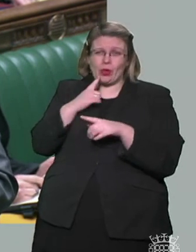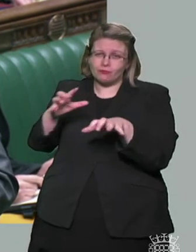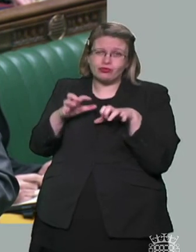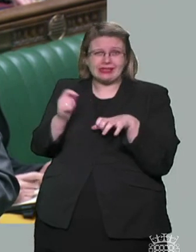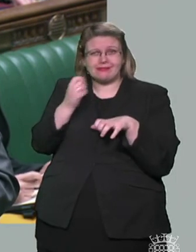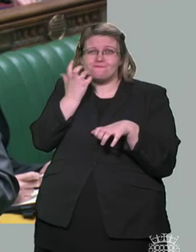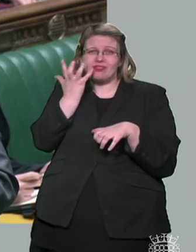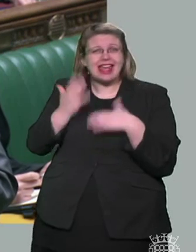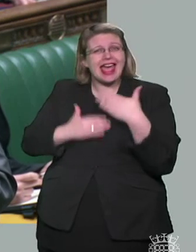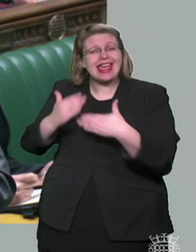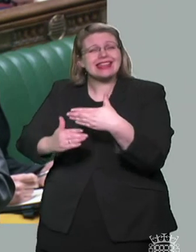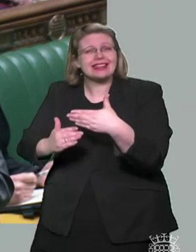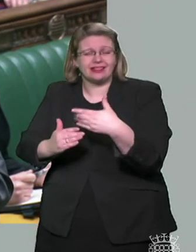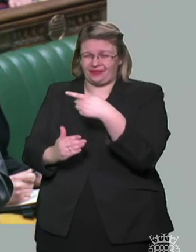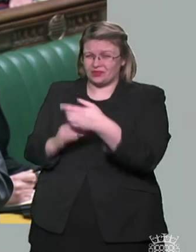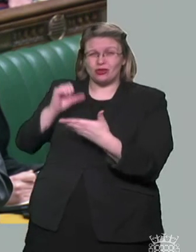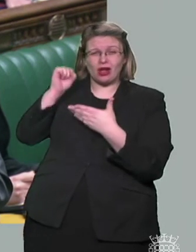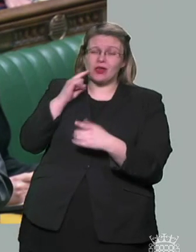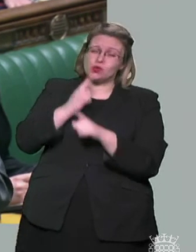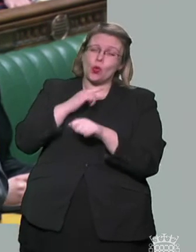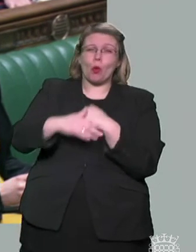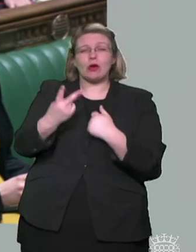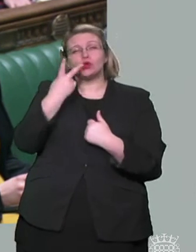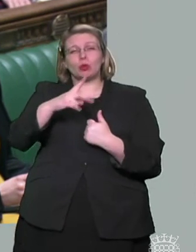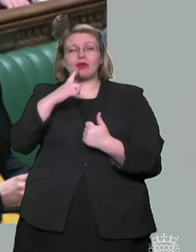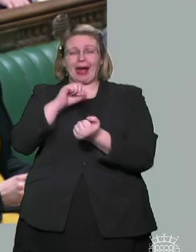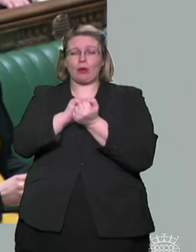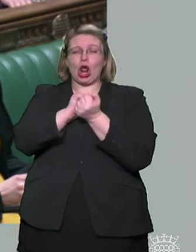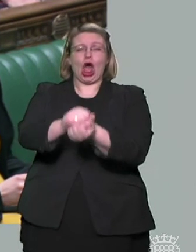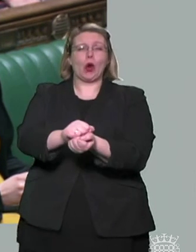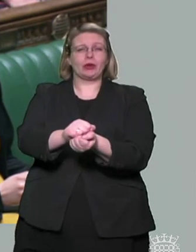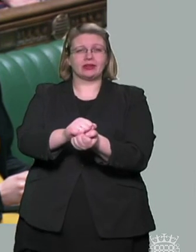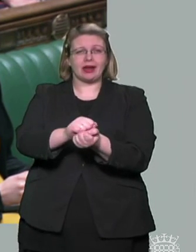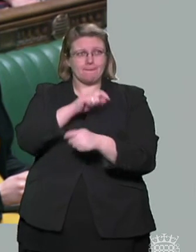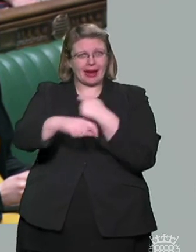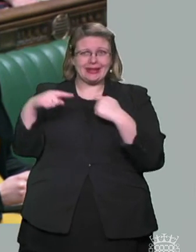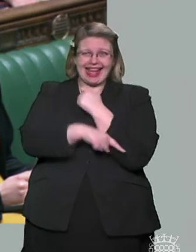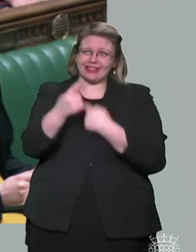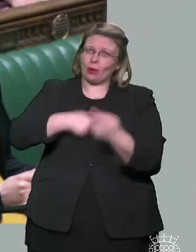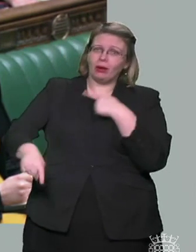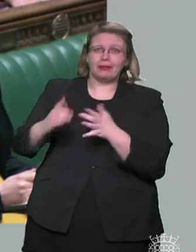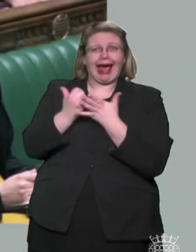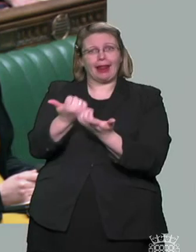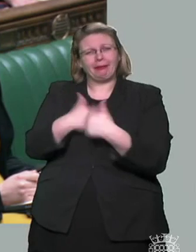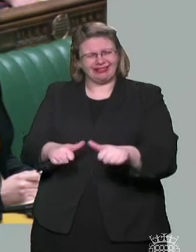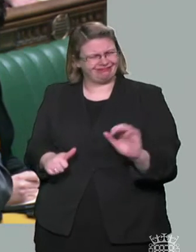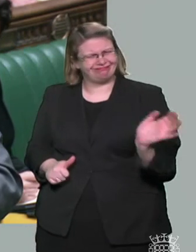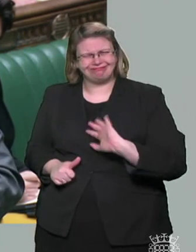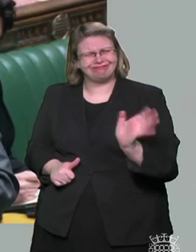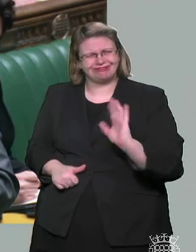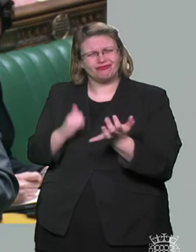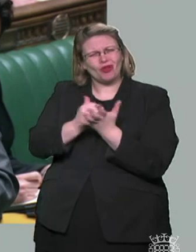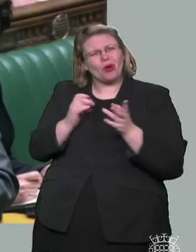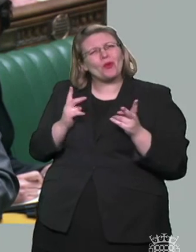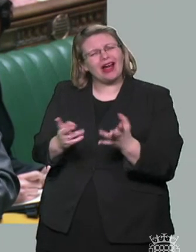The Chancellor thinks his £200 loan, which is forcing people into energy debt, is somehow a solution, but it clearly is not.